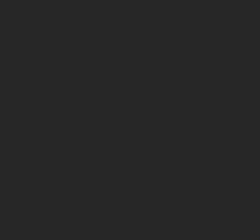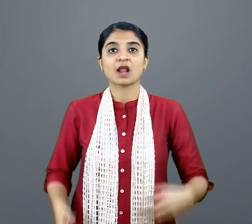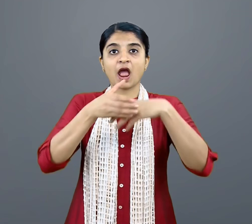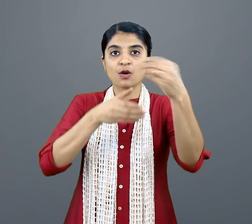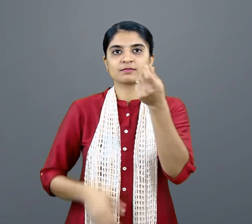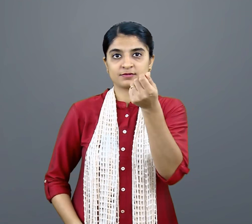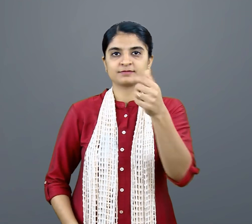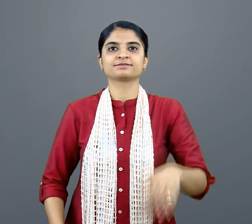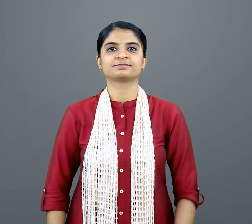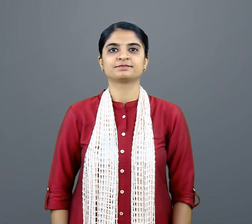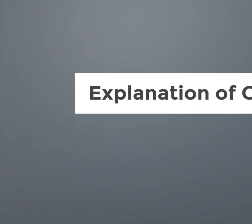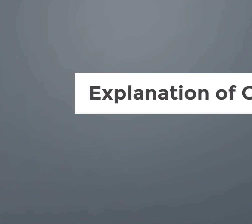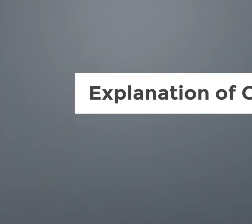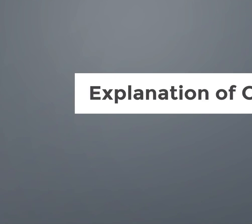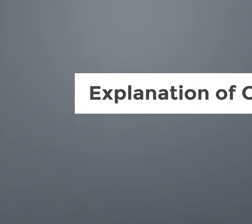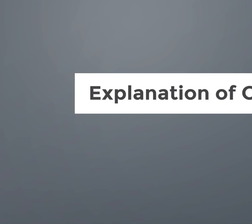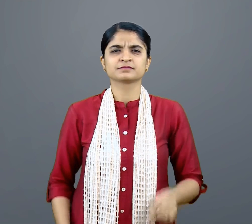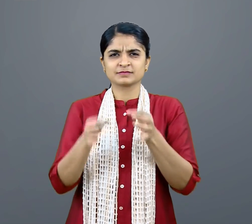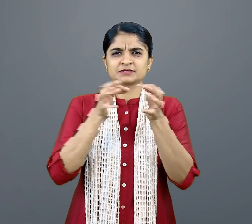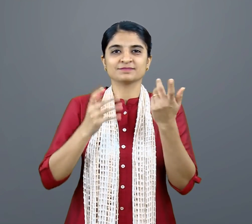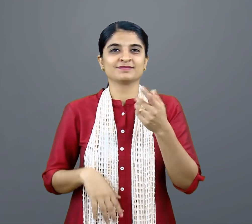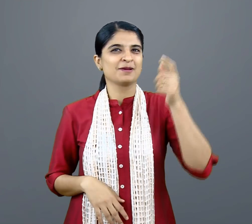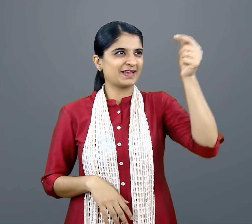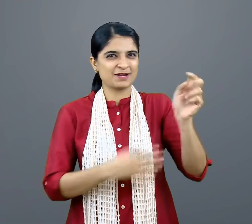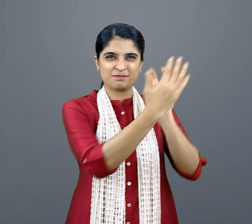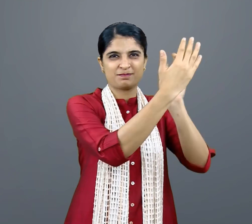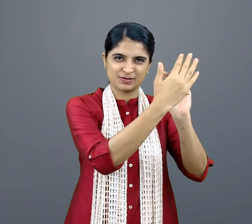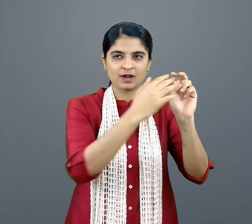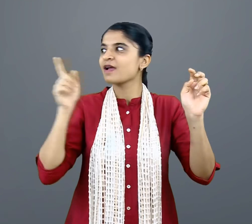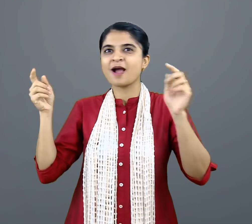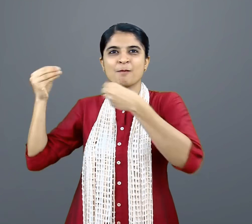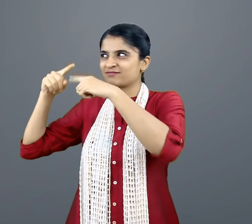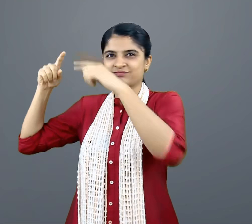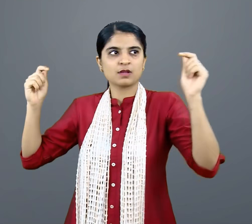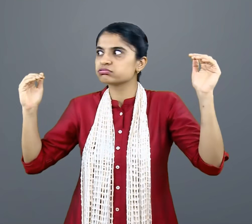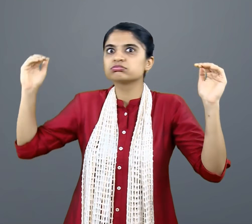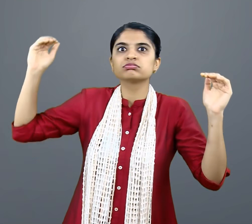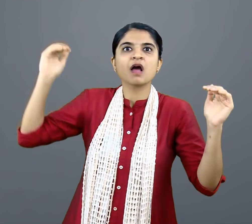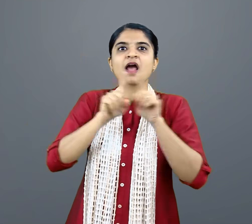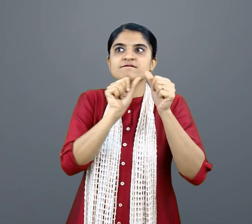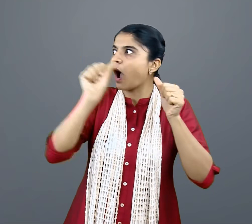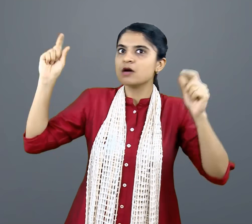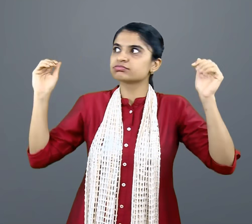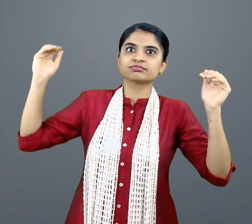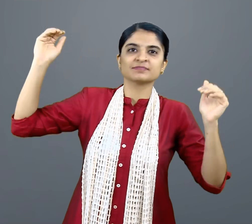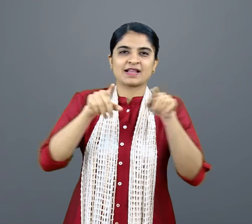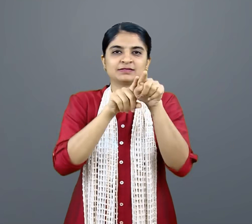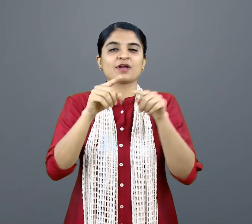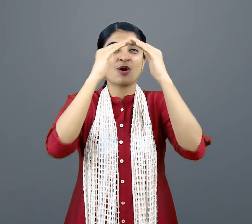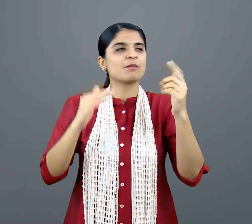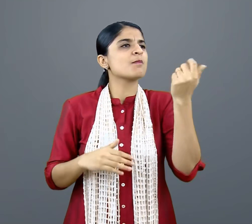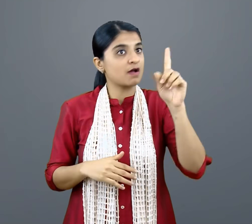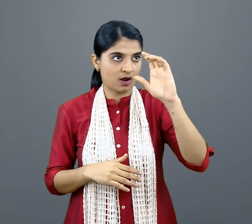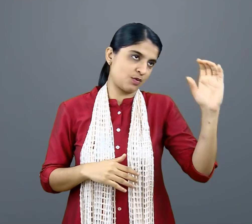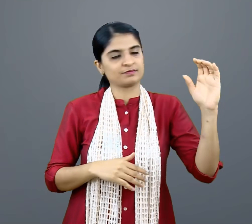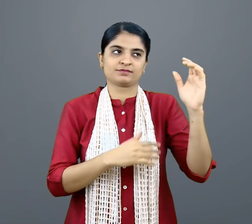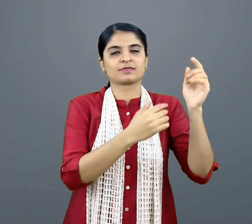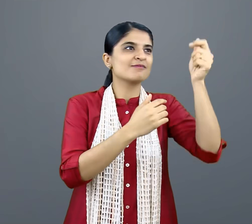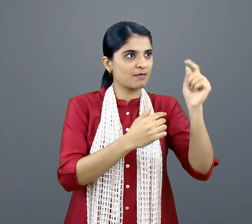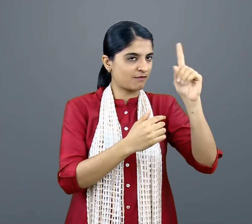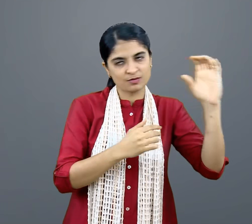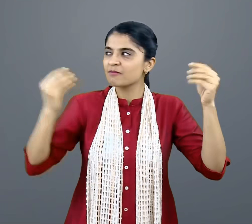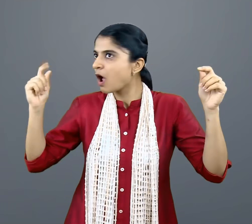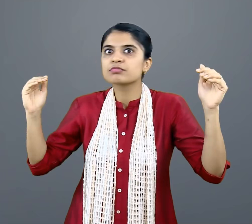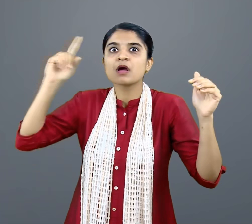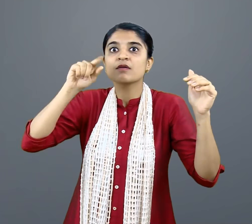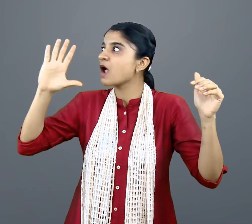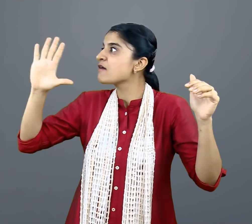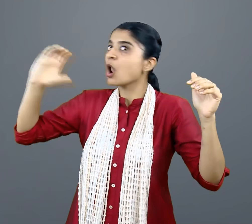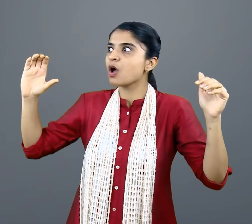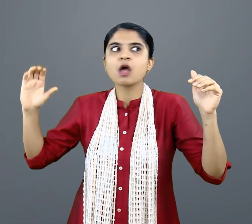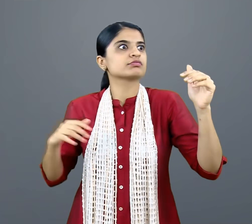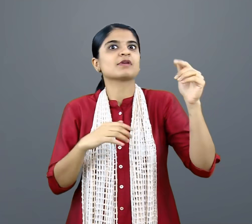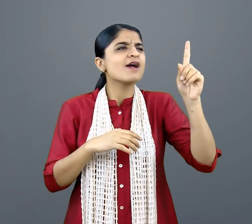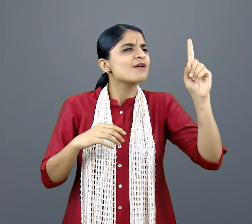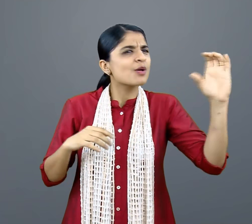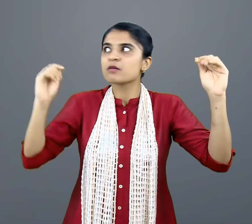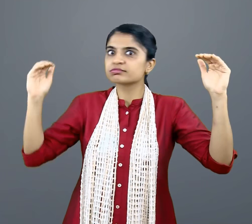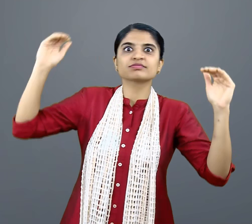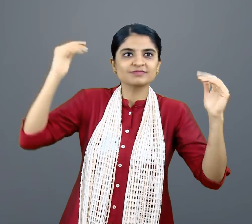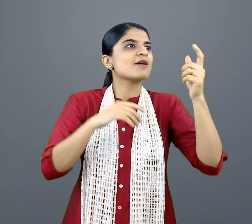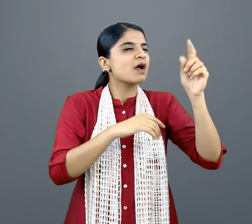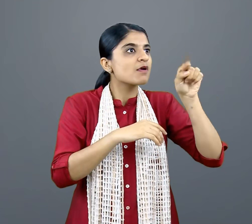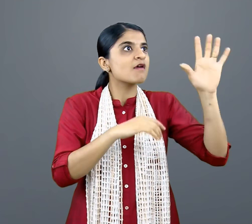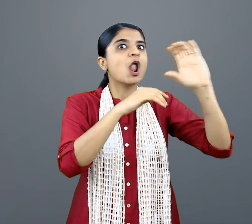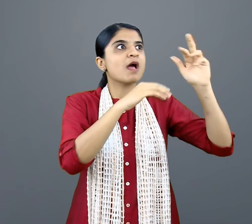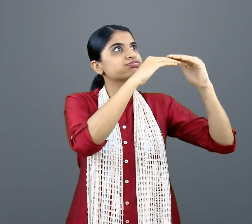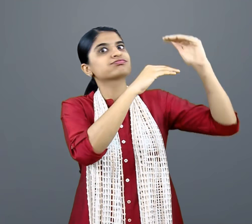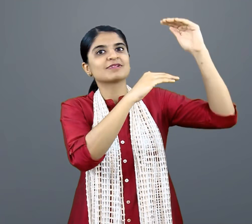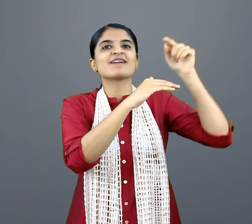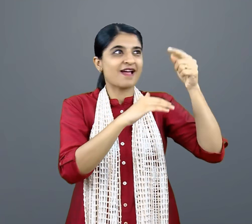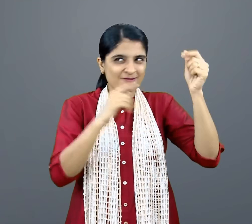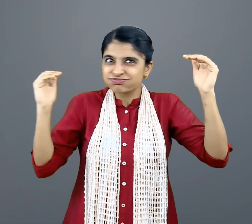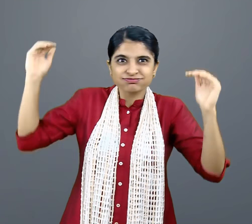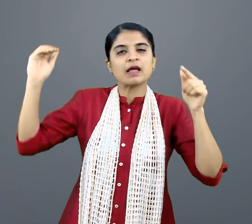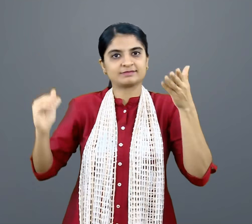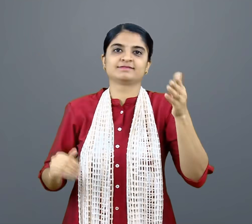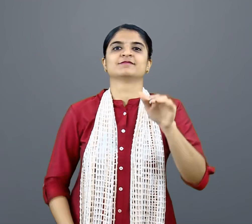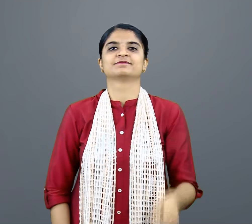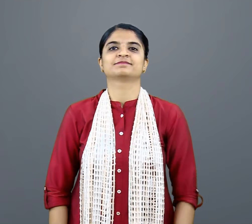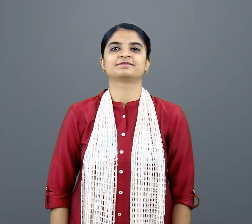Out The Money